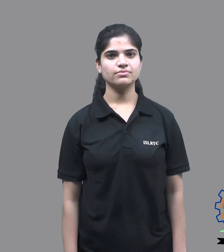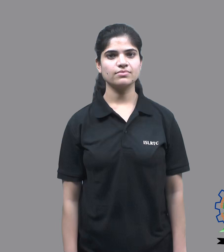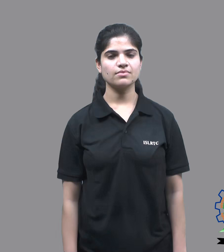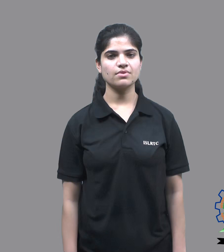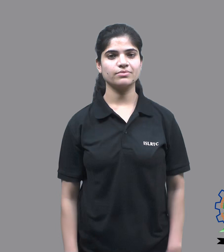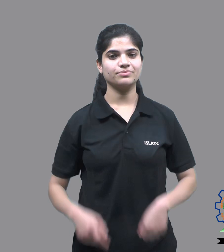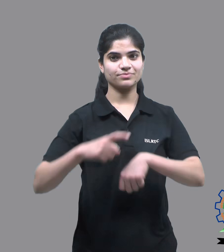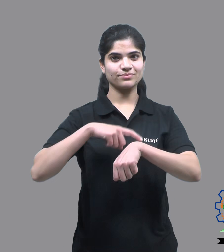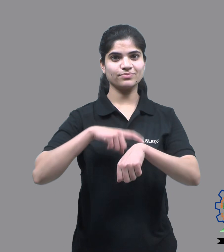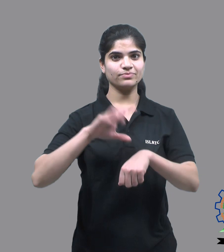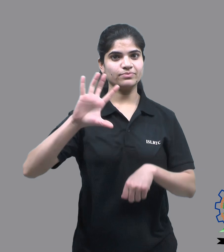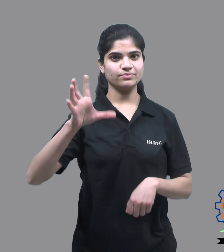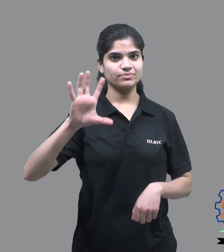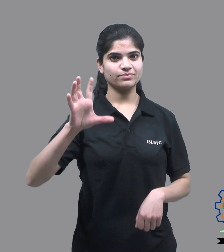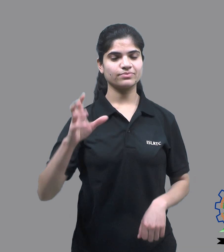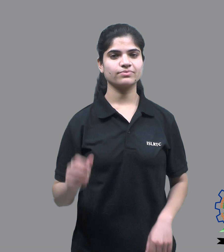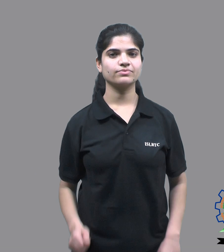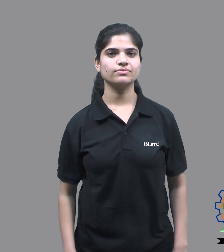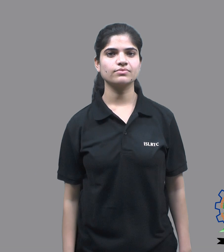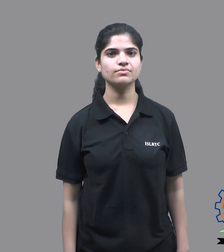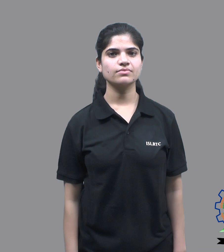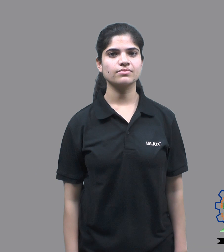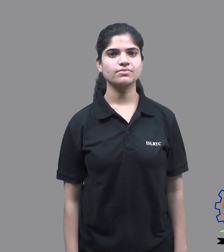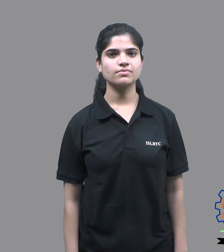Clock